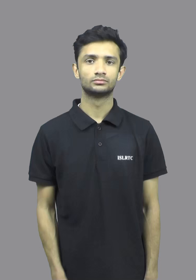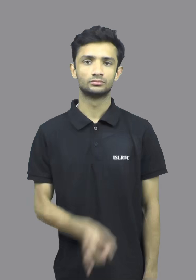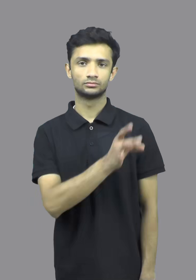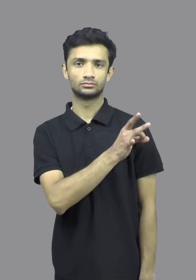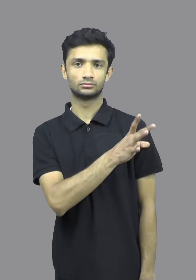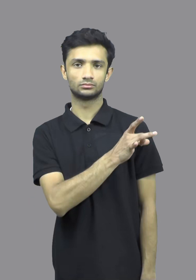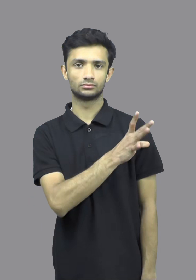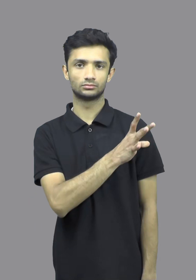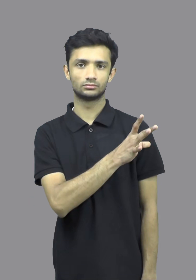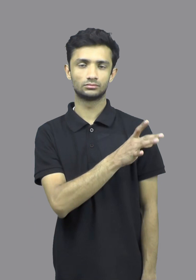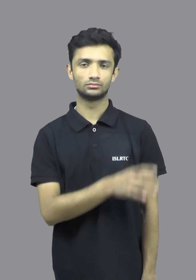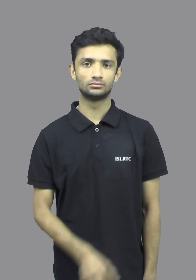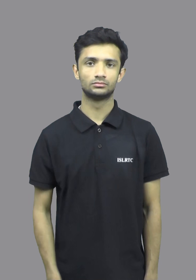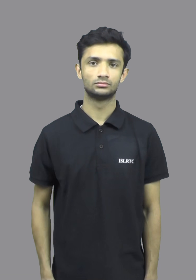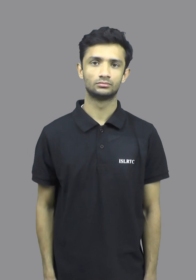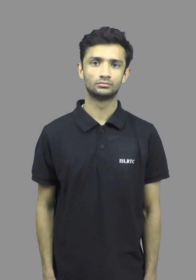Chile